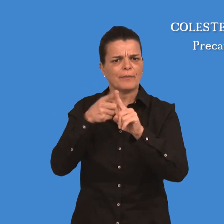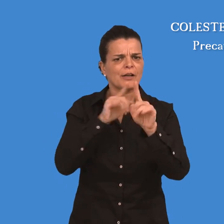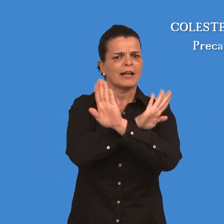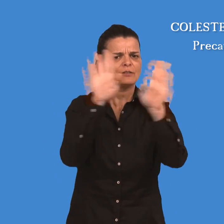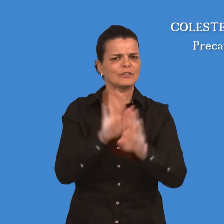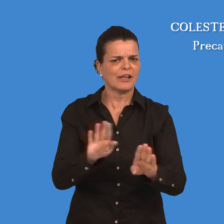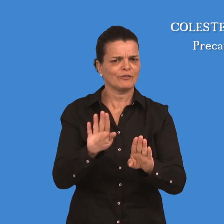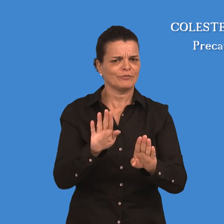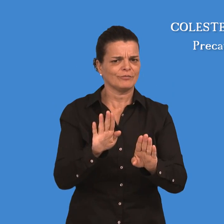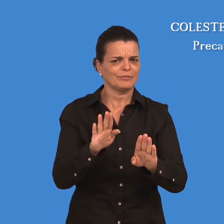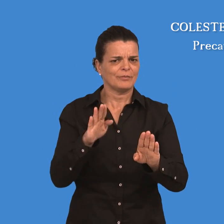resultado